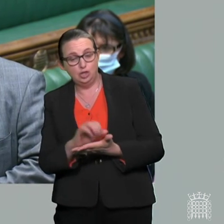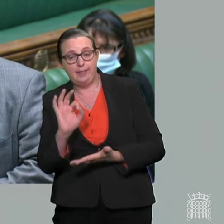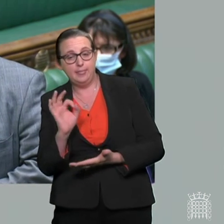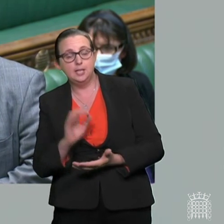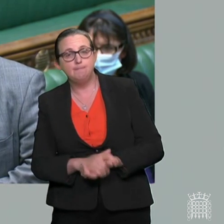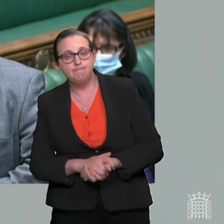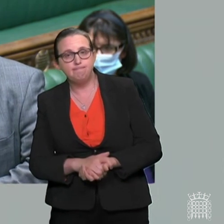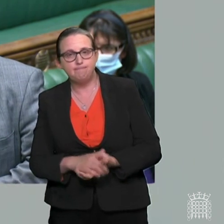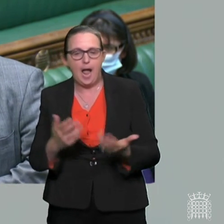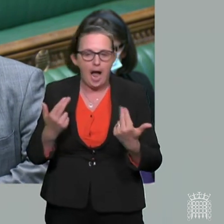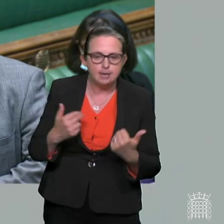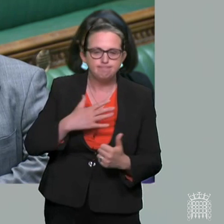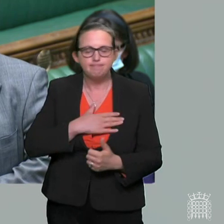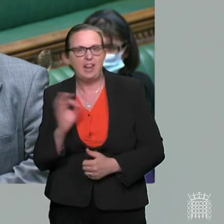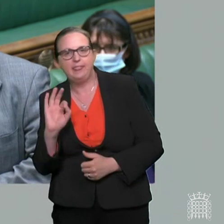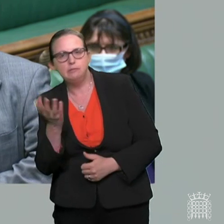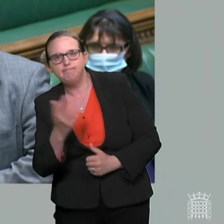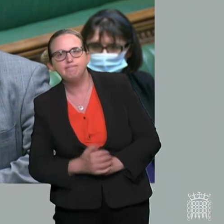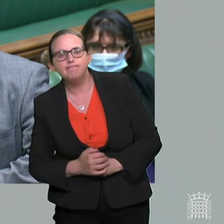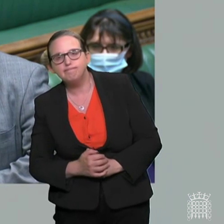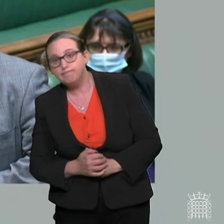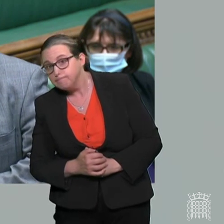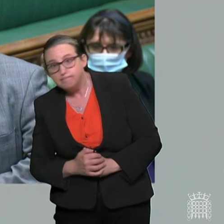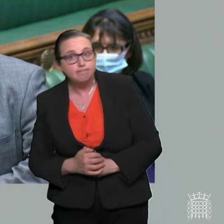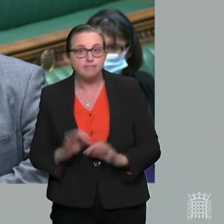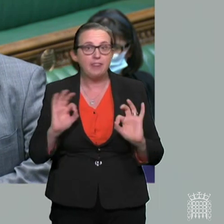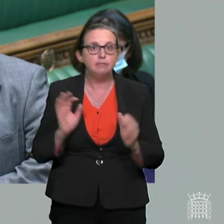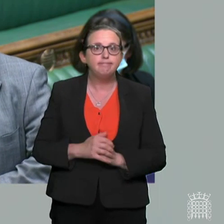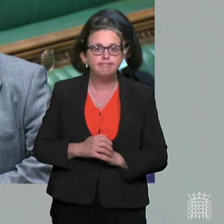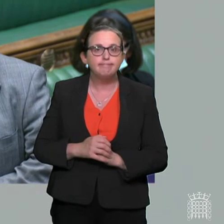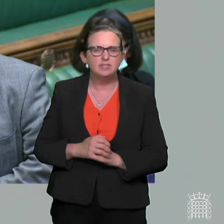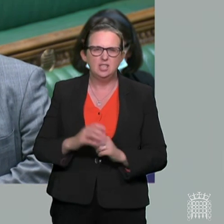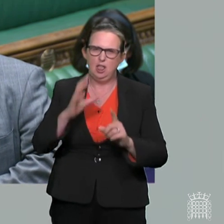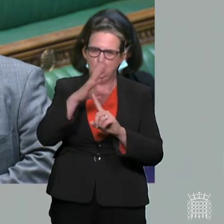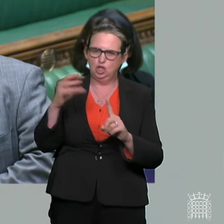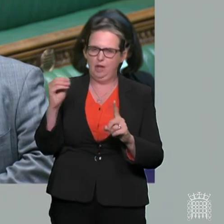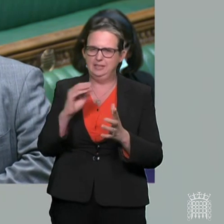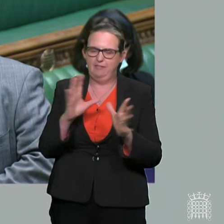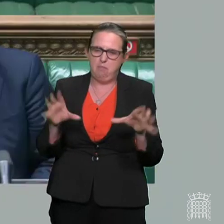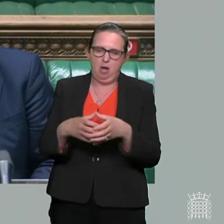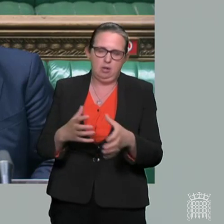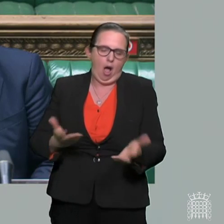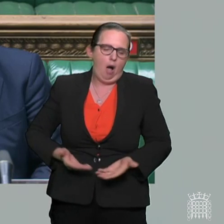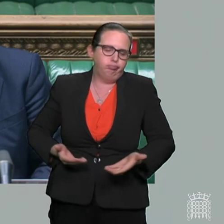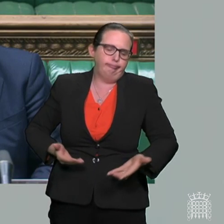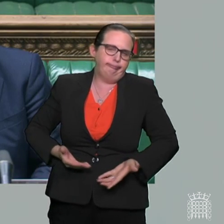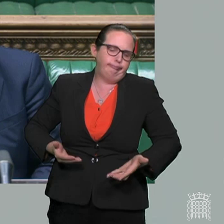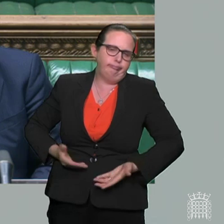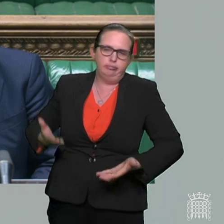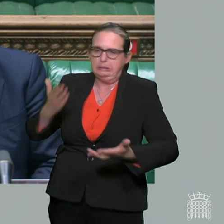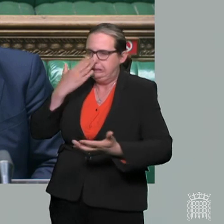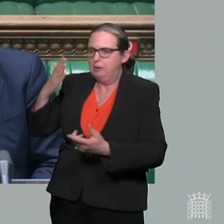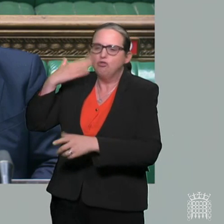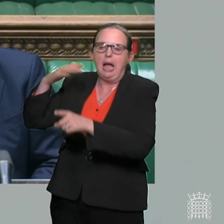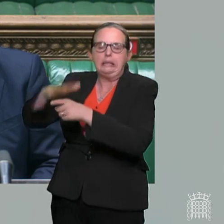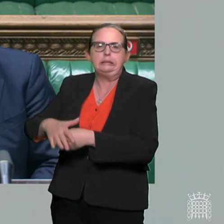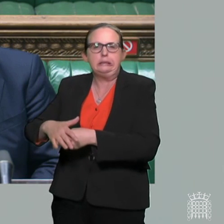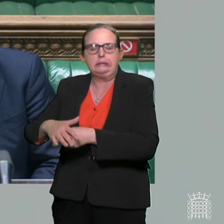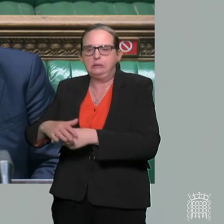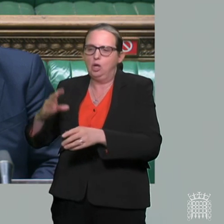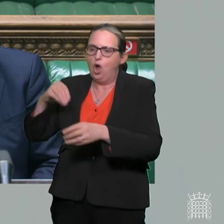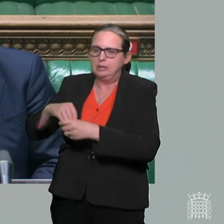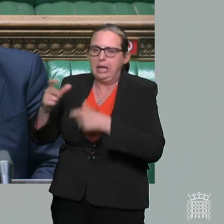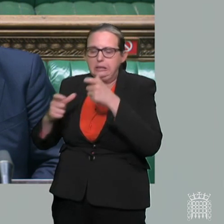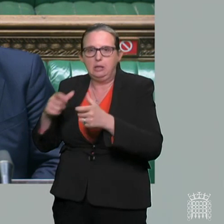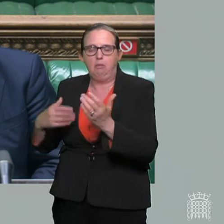The truth is that the Tory party does not sanction those who publish that kind of racist content; it promotes them to be Prime Minister.